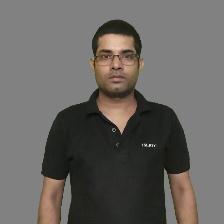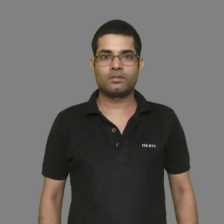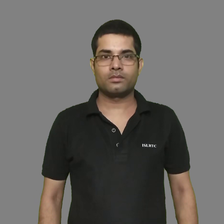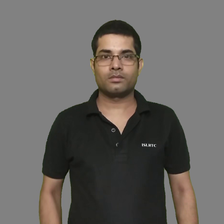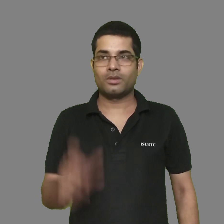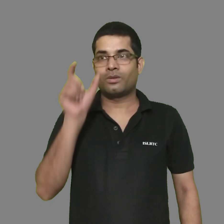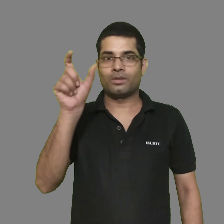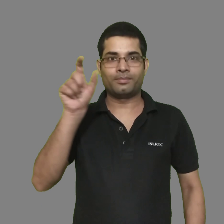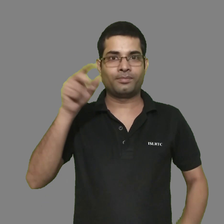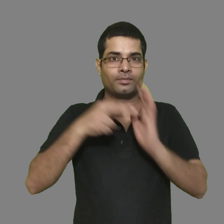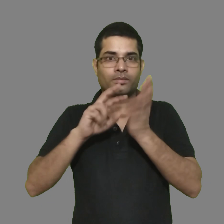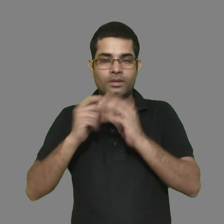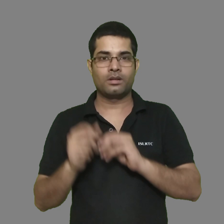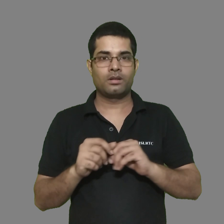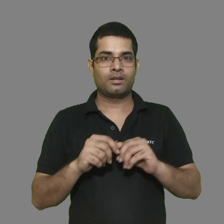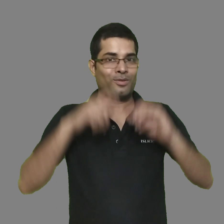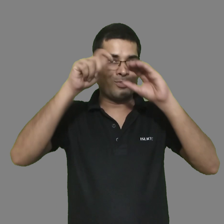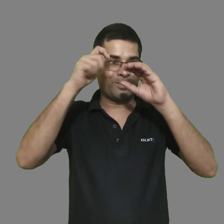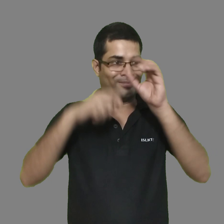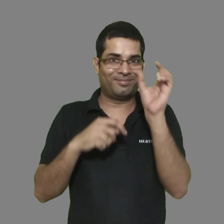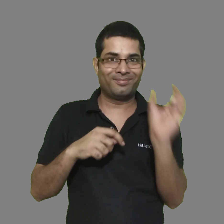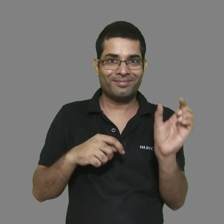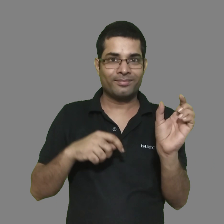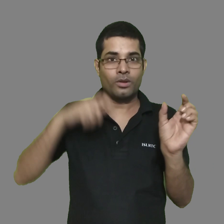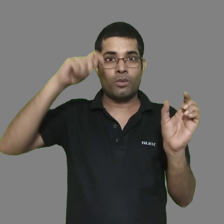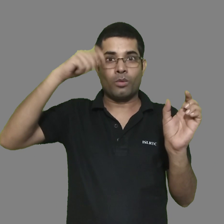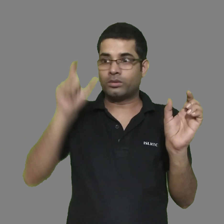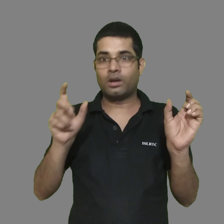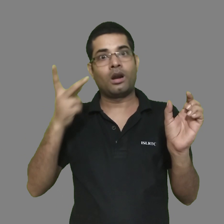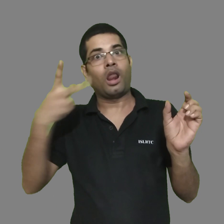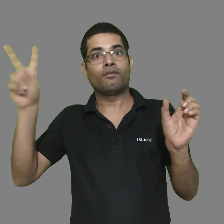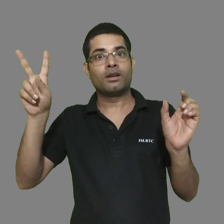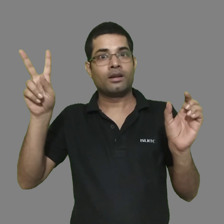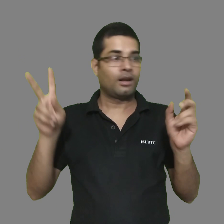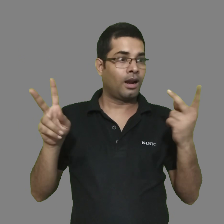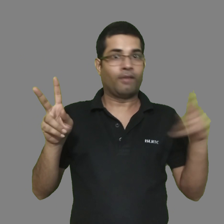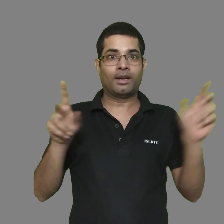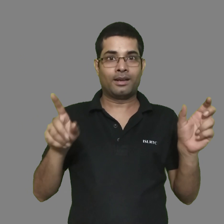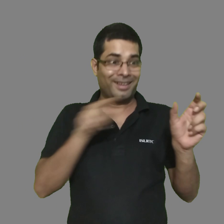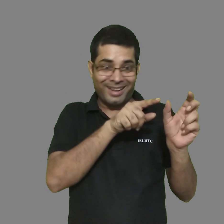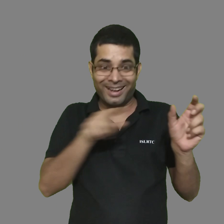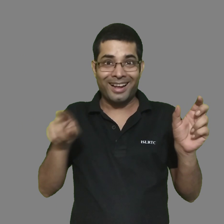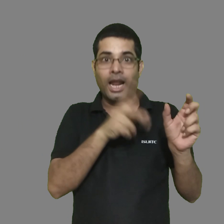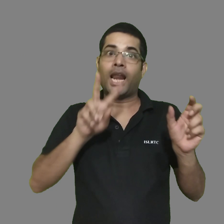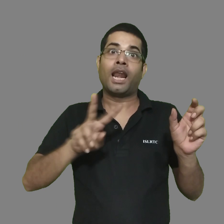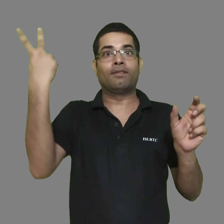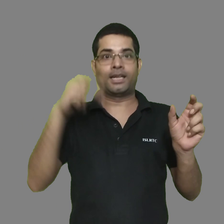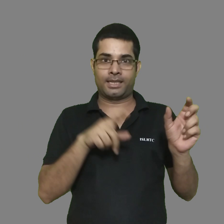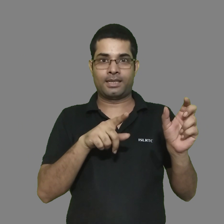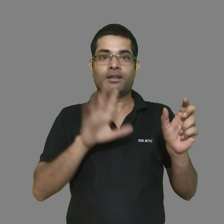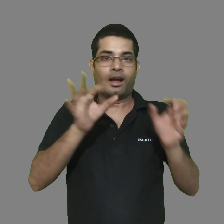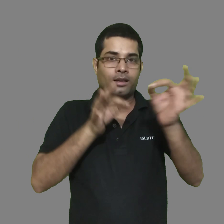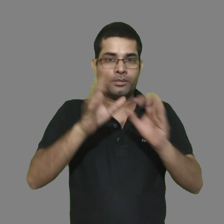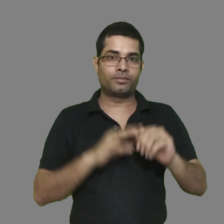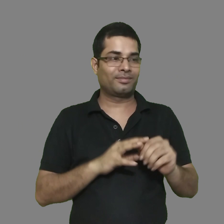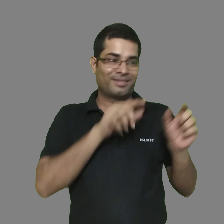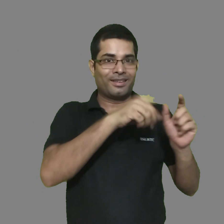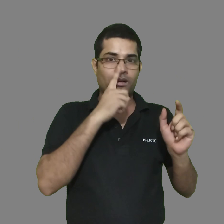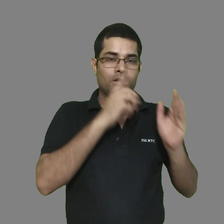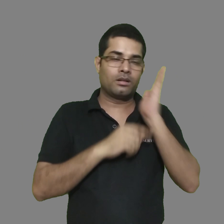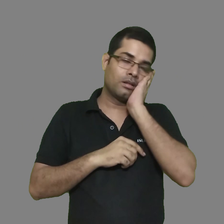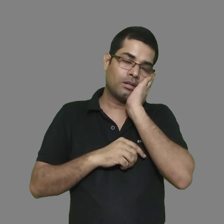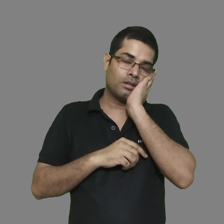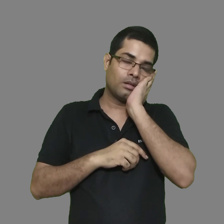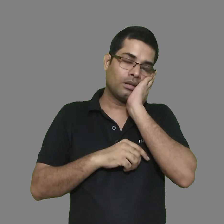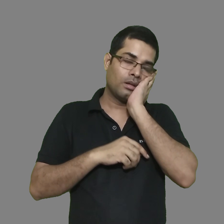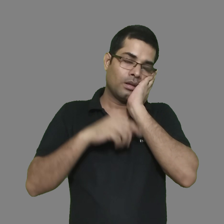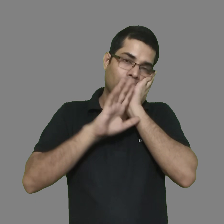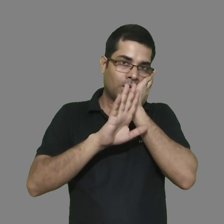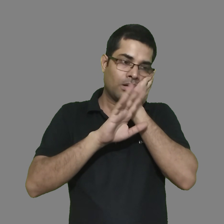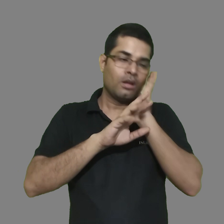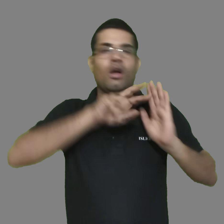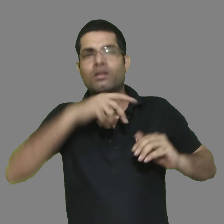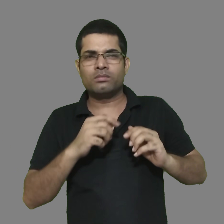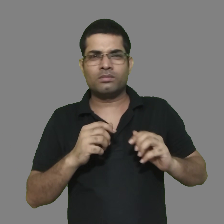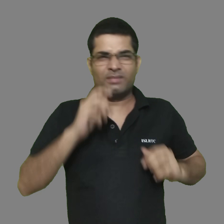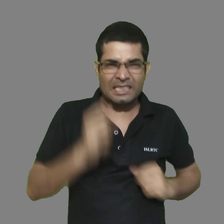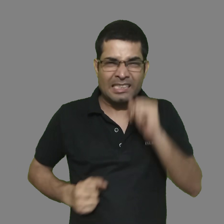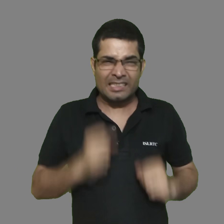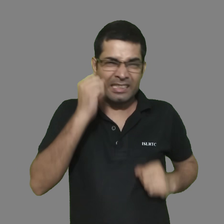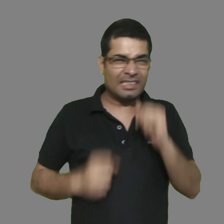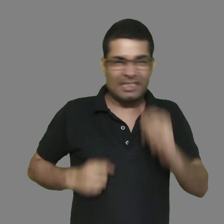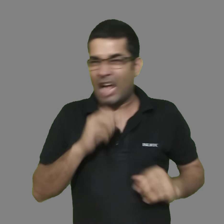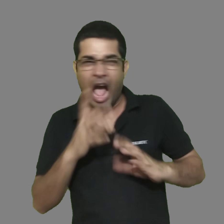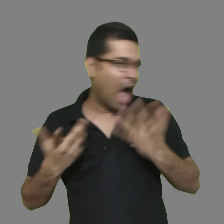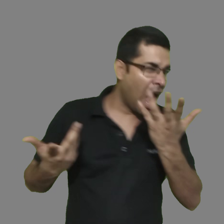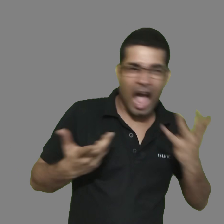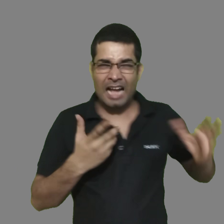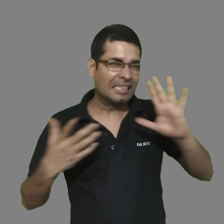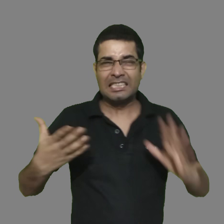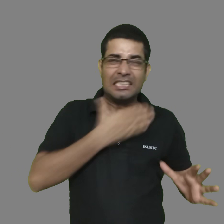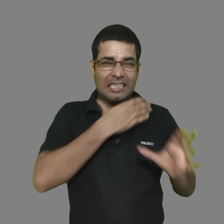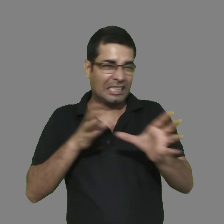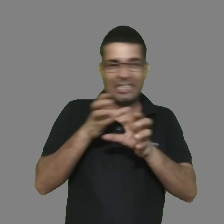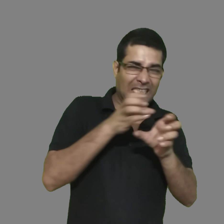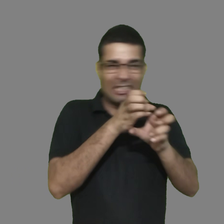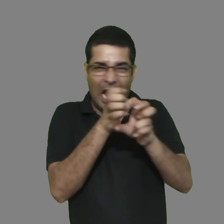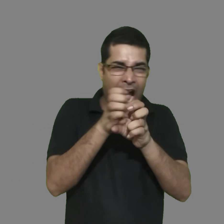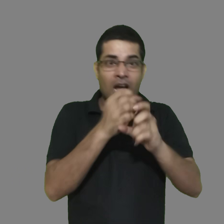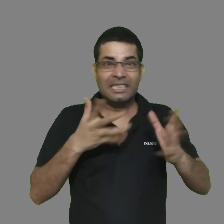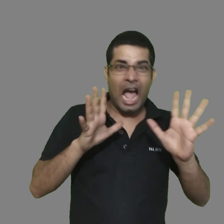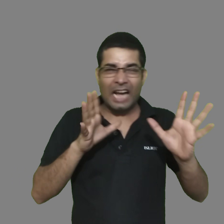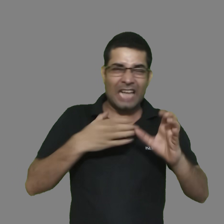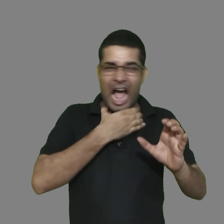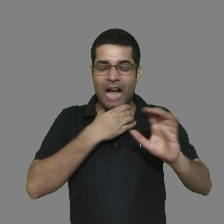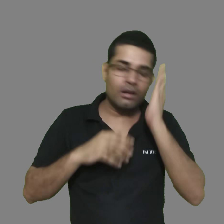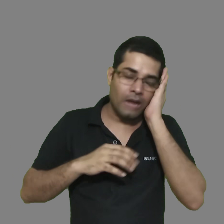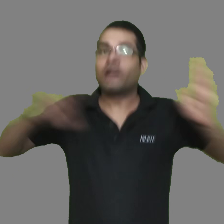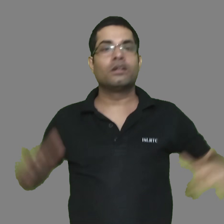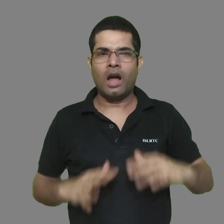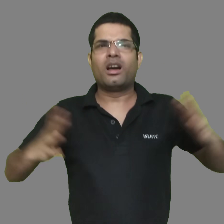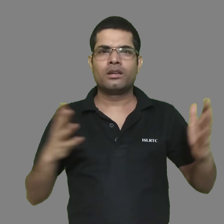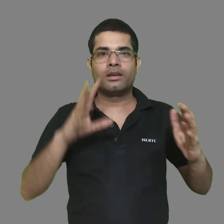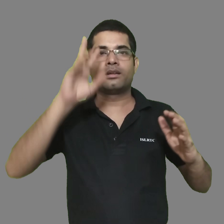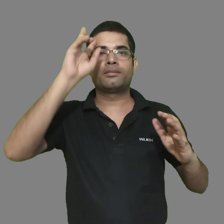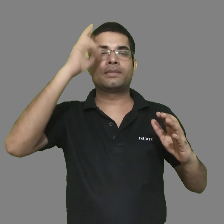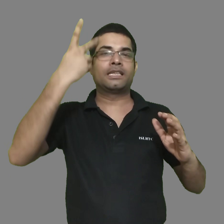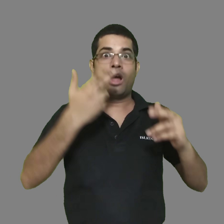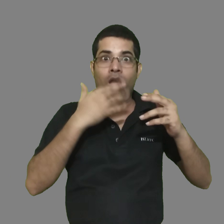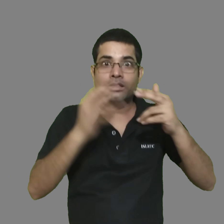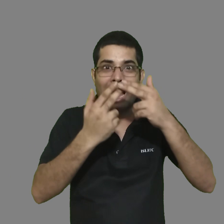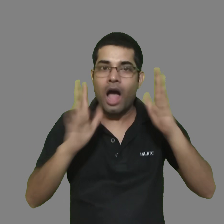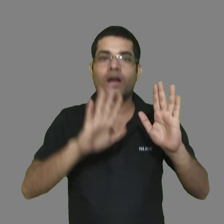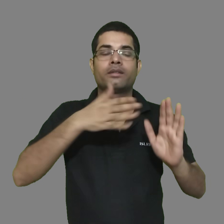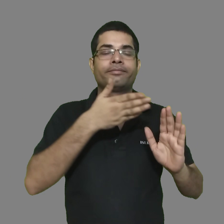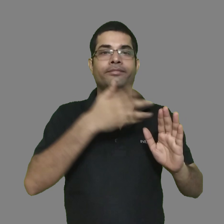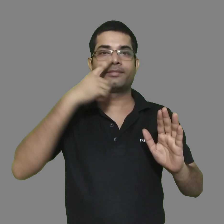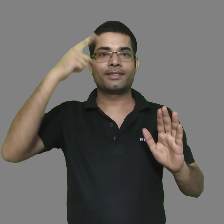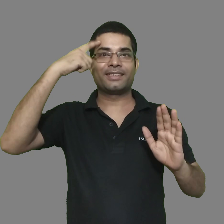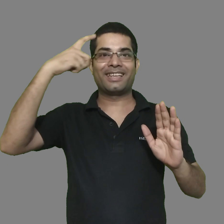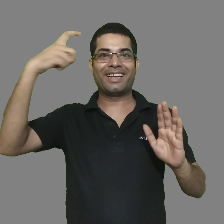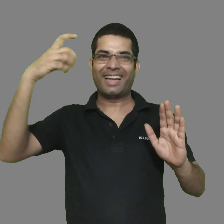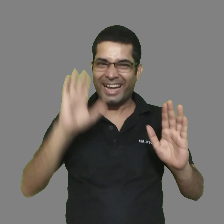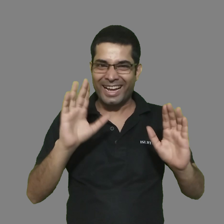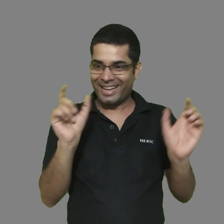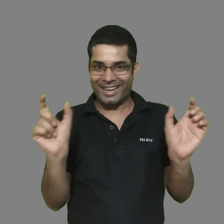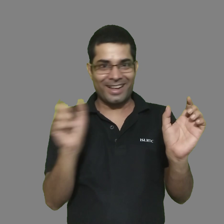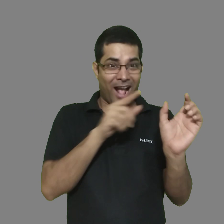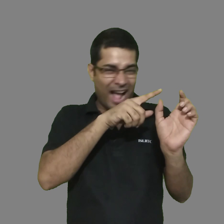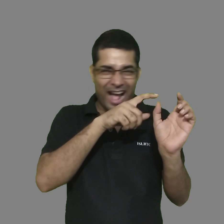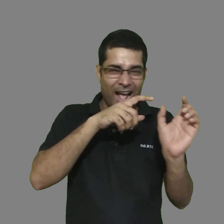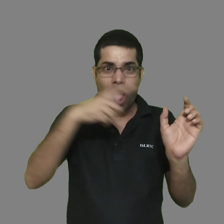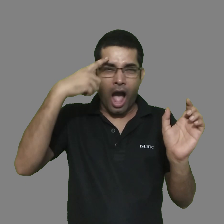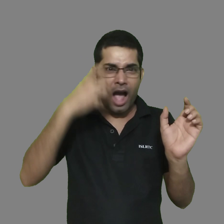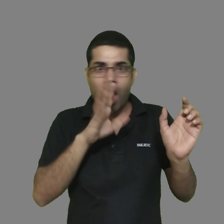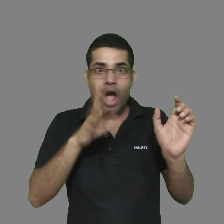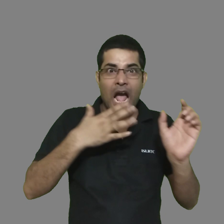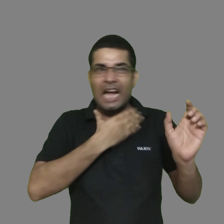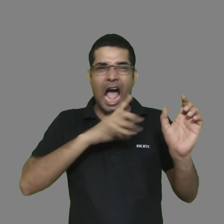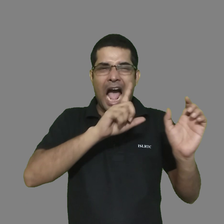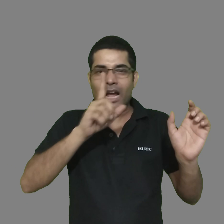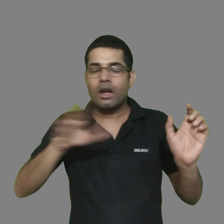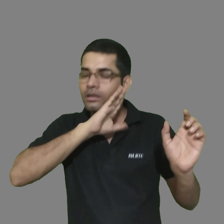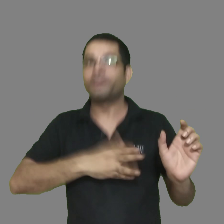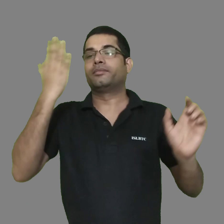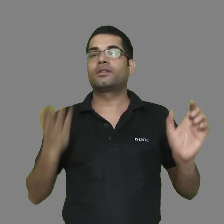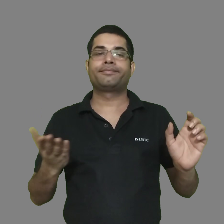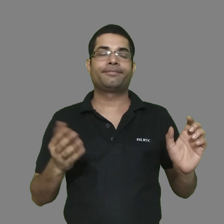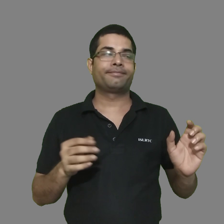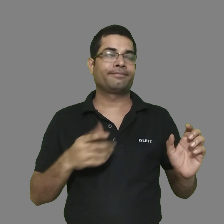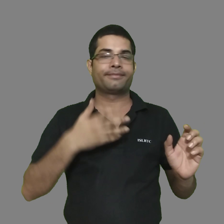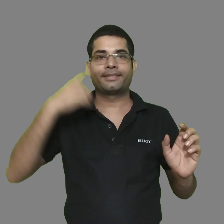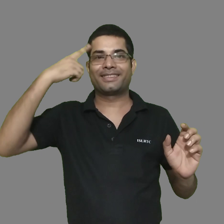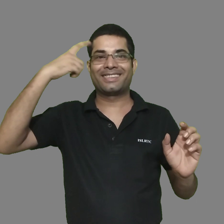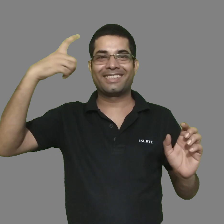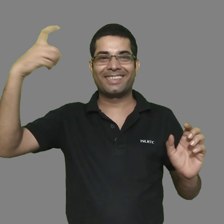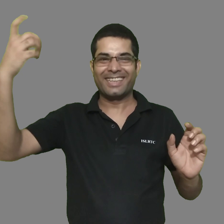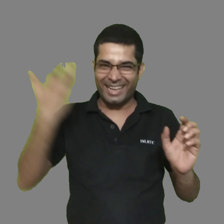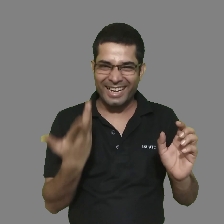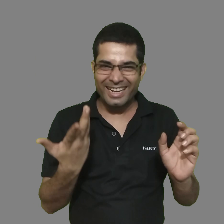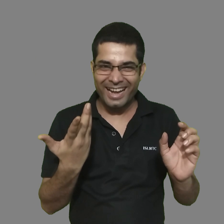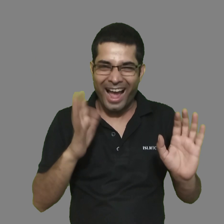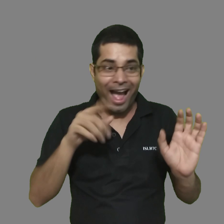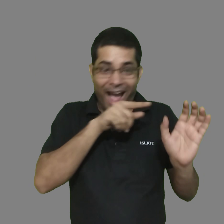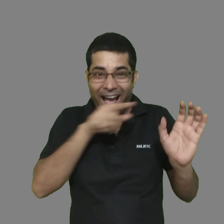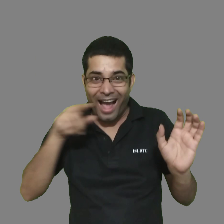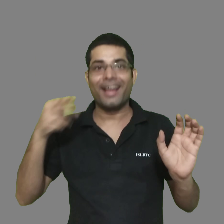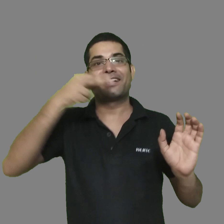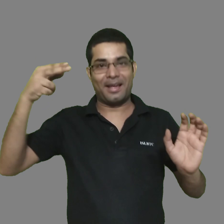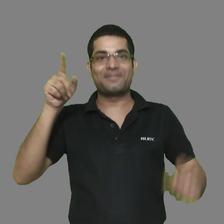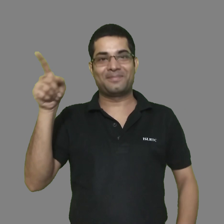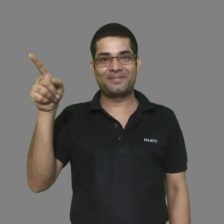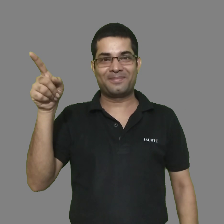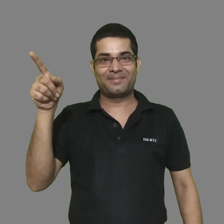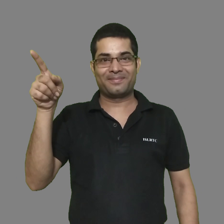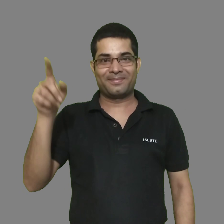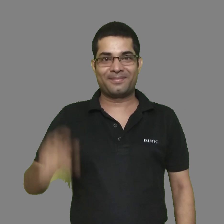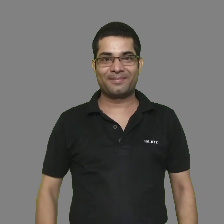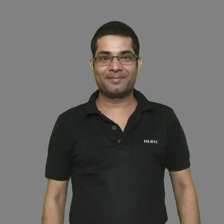Contrast Cut